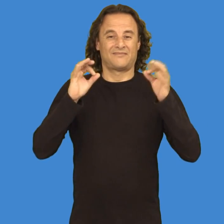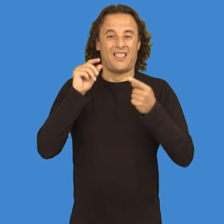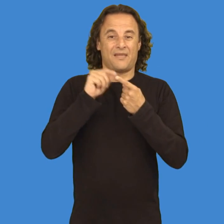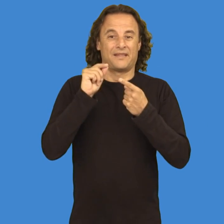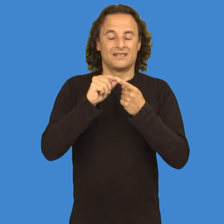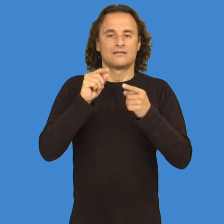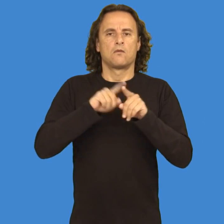diabetes